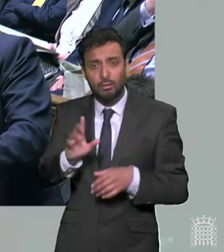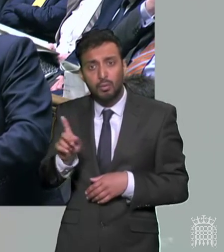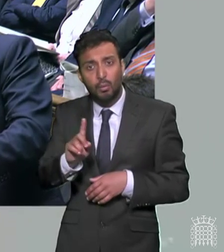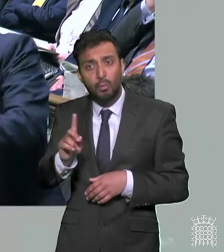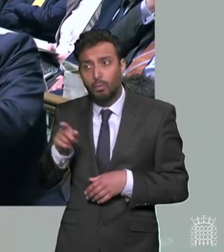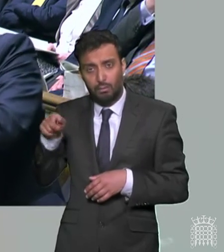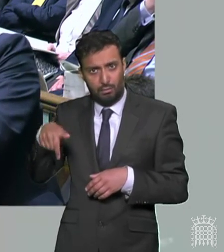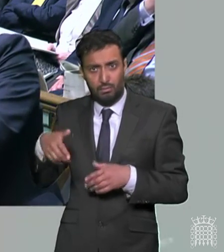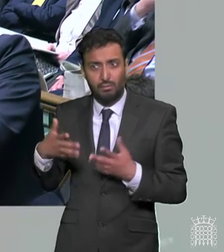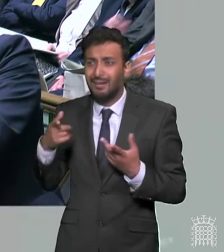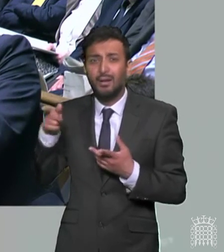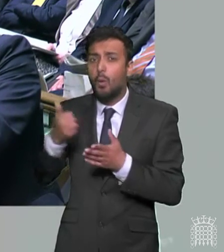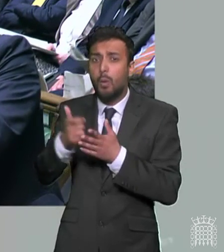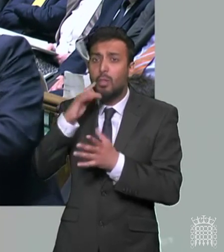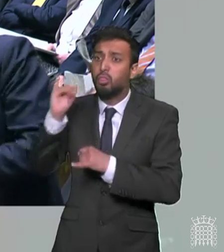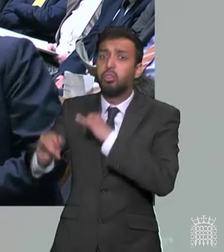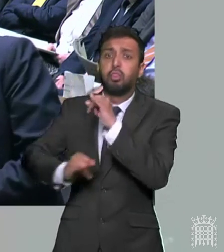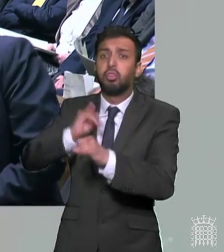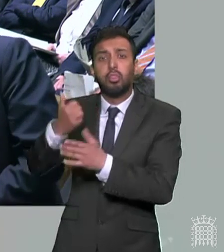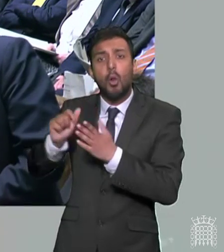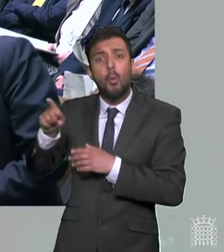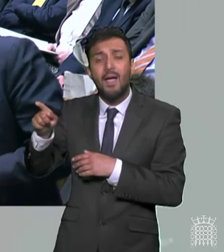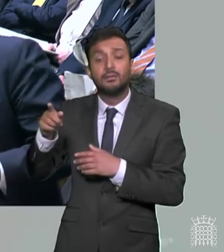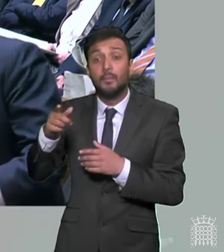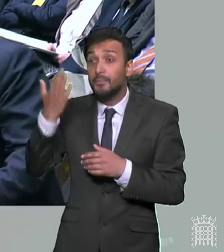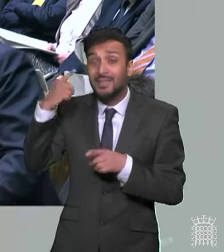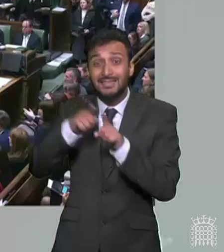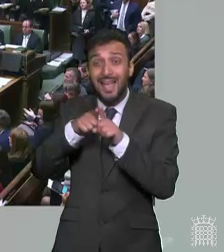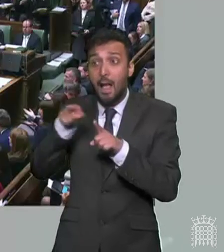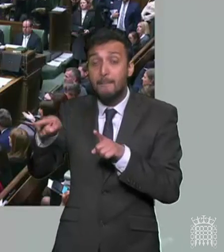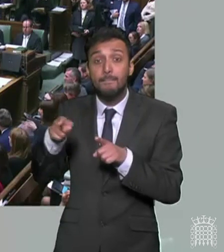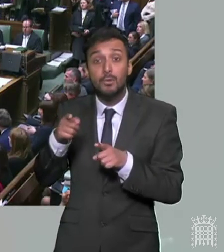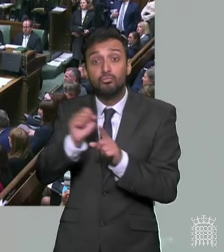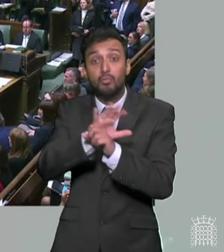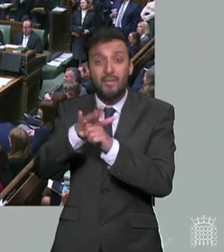He runs it down. He was proved wrong about covid, and he is going to be proved wrong again.